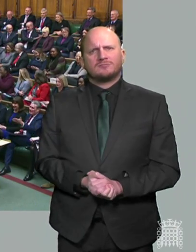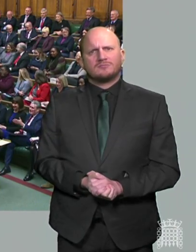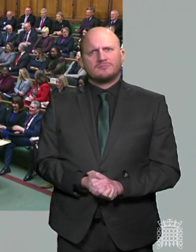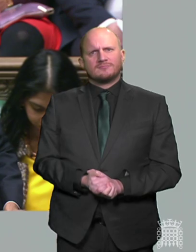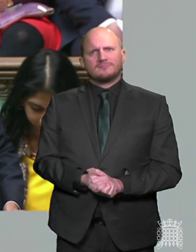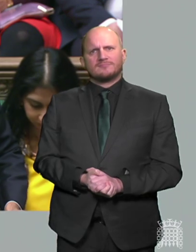More!